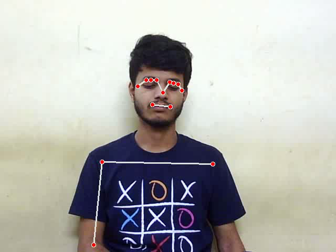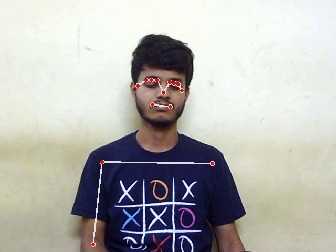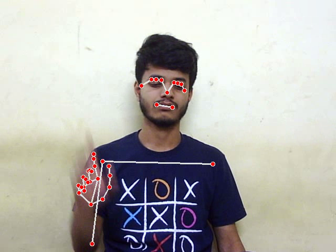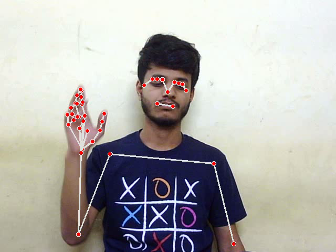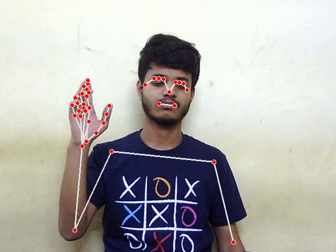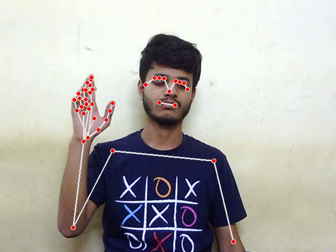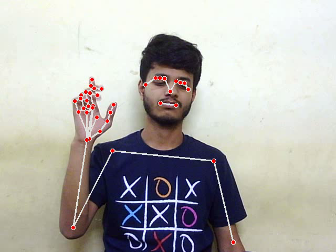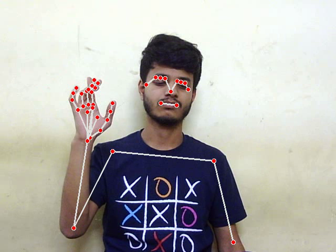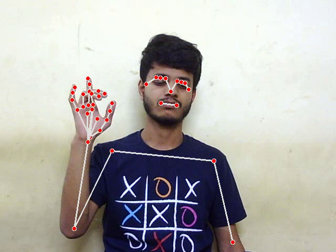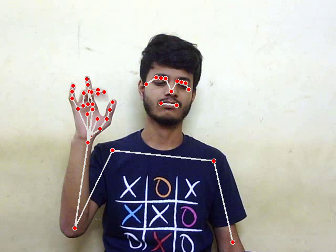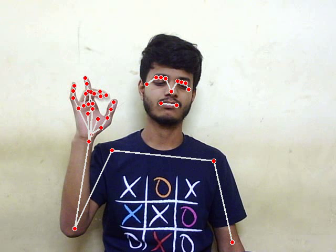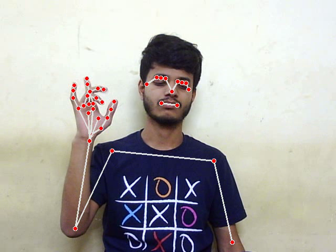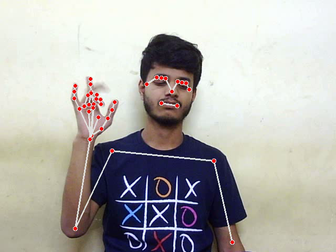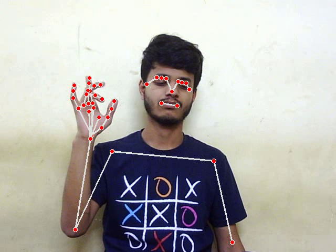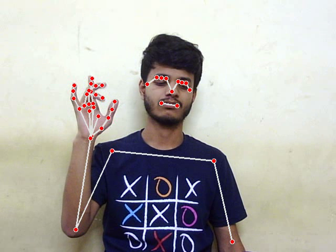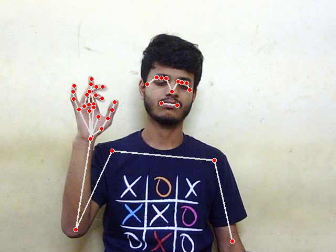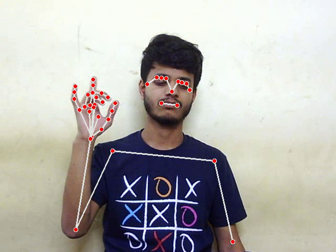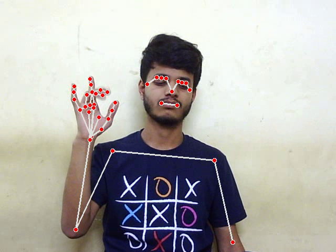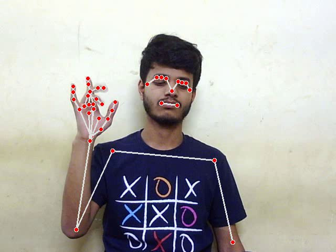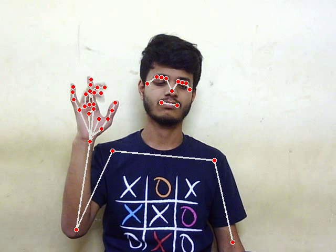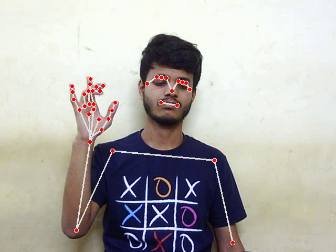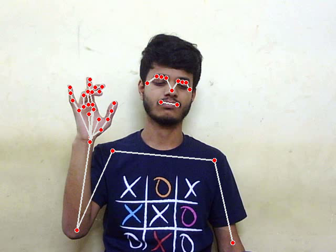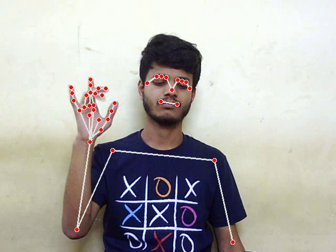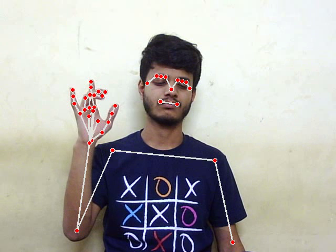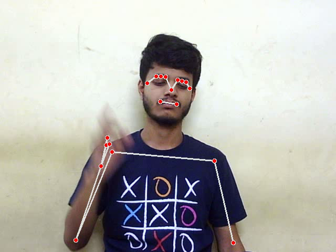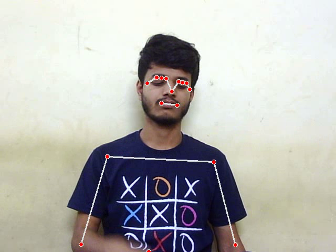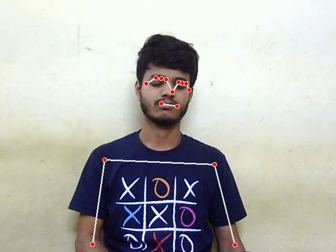why